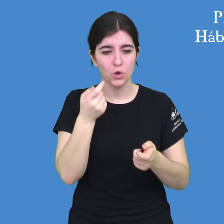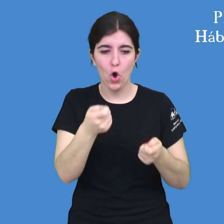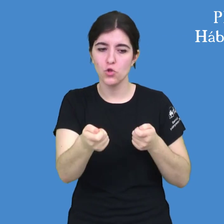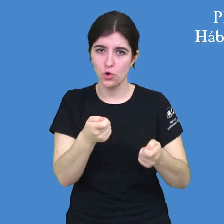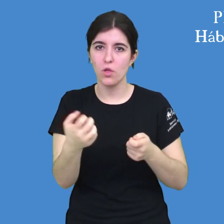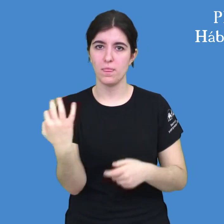control